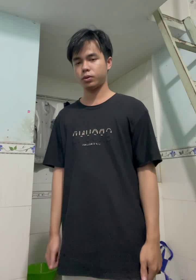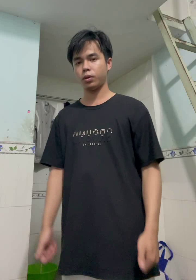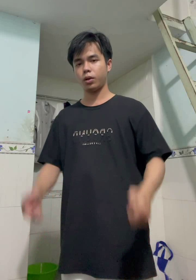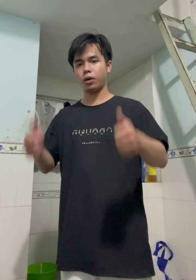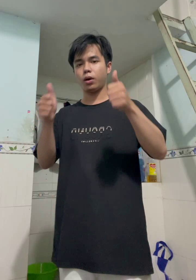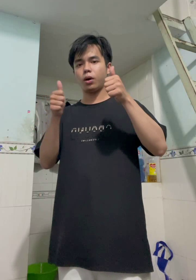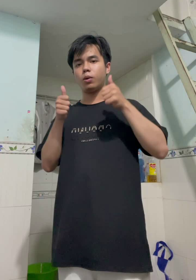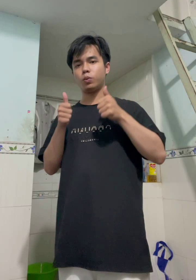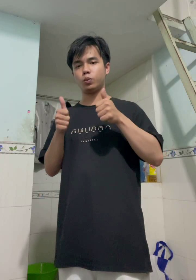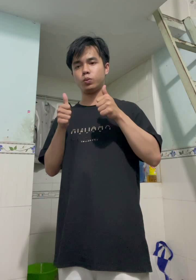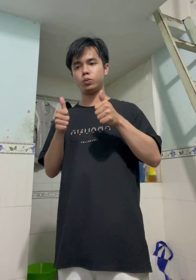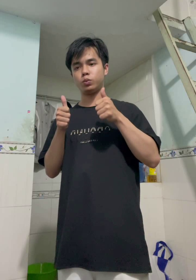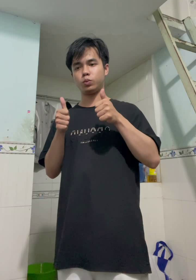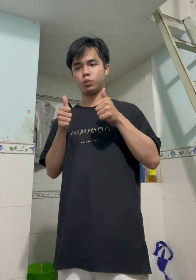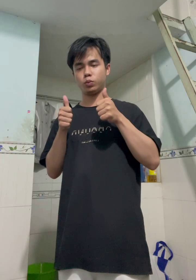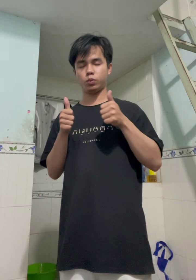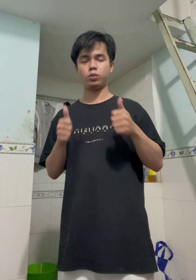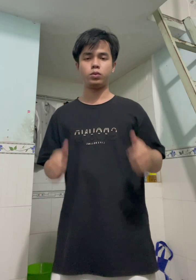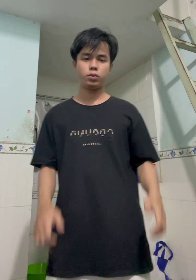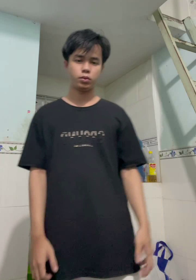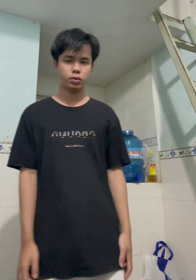rat tot